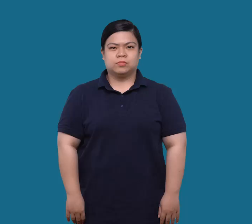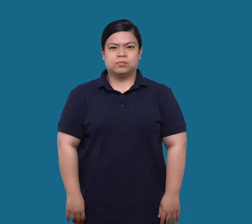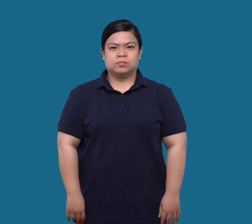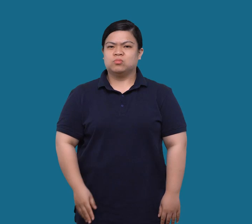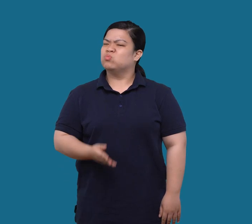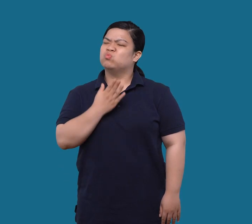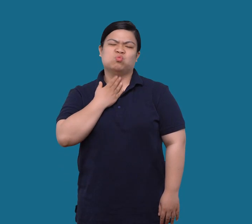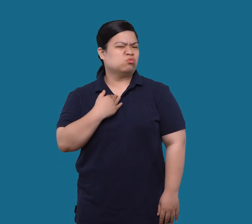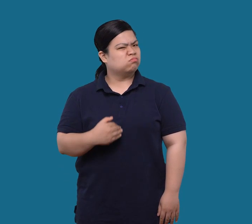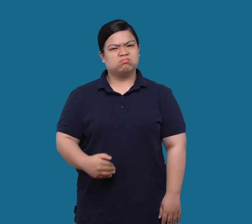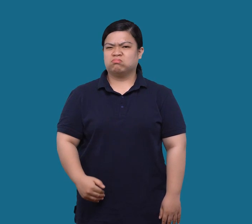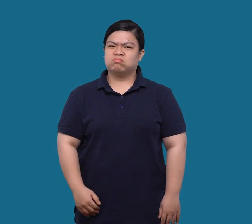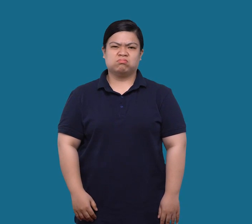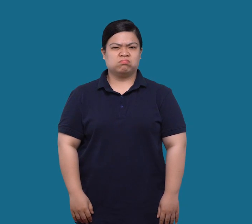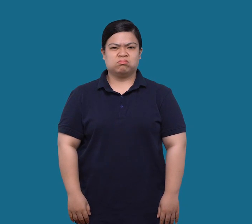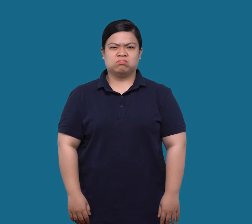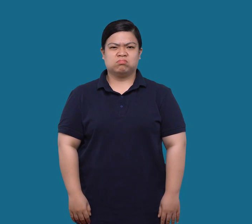không muốn